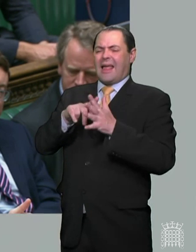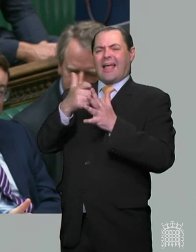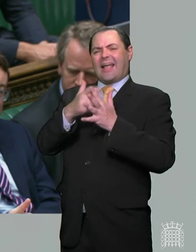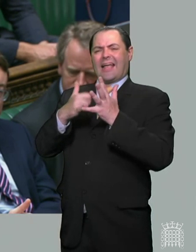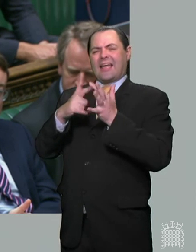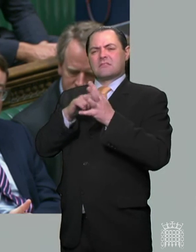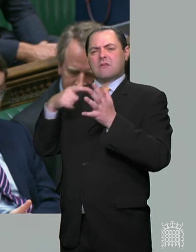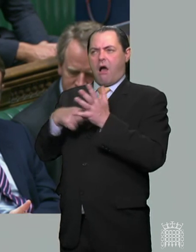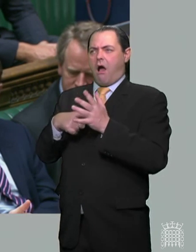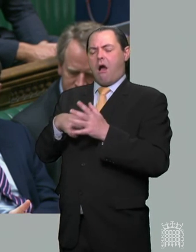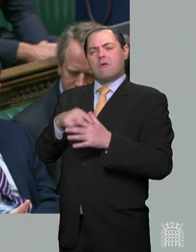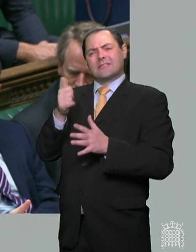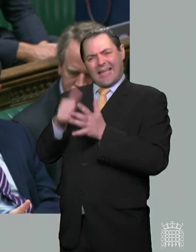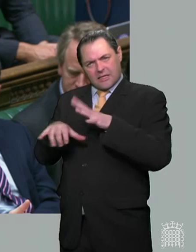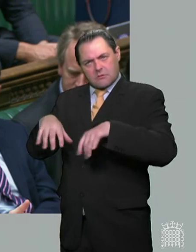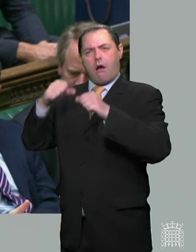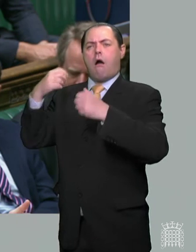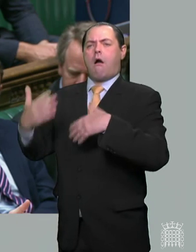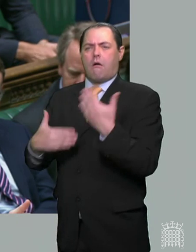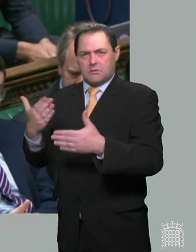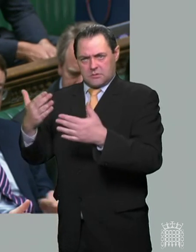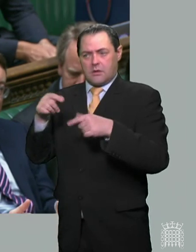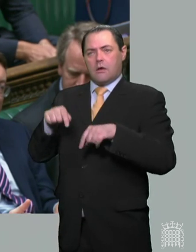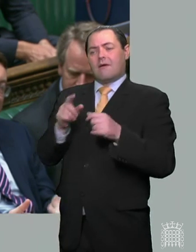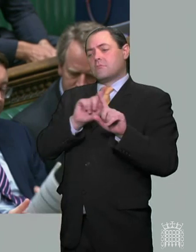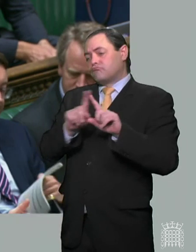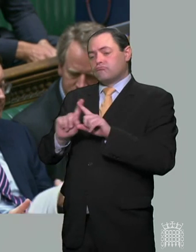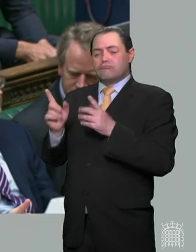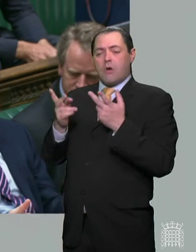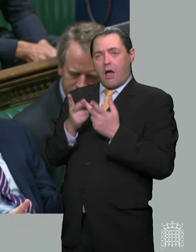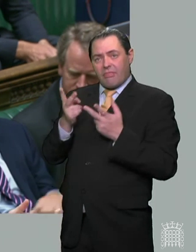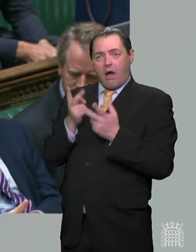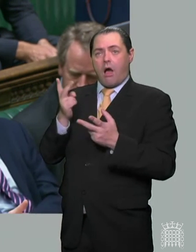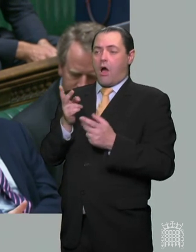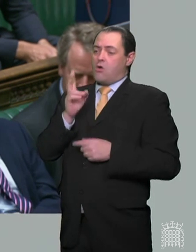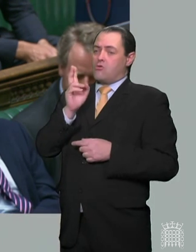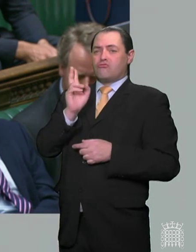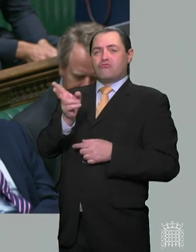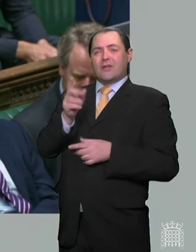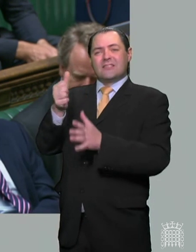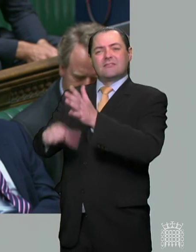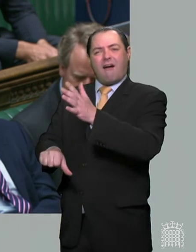We are taking a range of other measures, including the restart scheme.